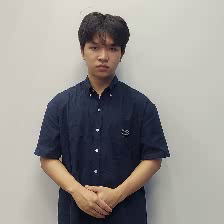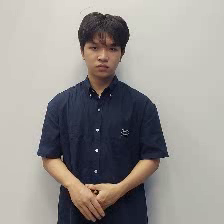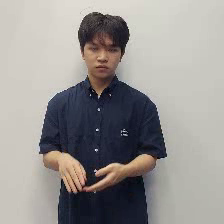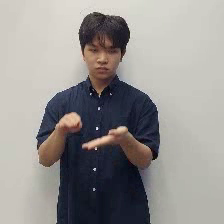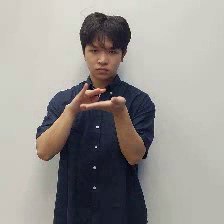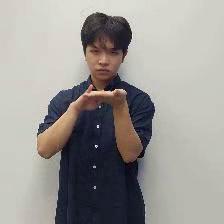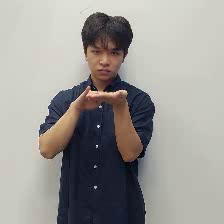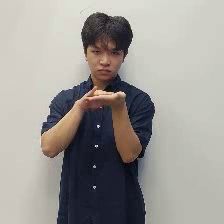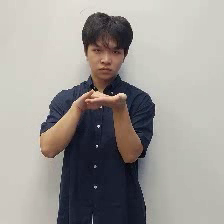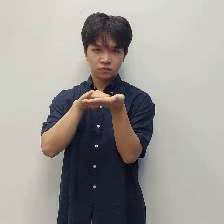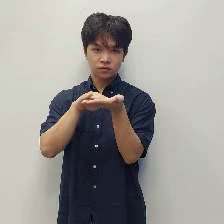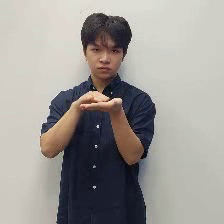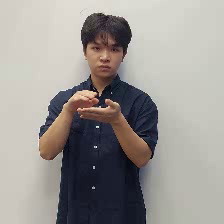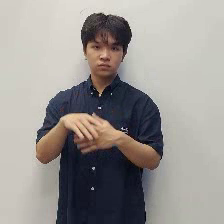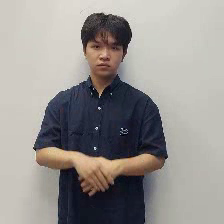Xin lỗi